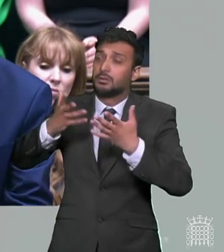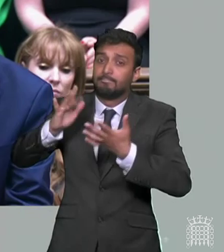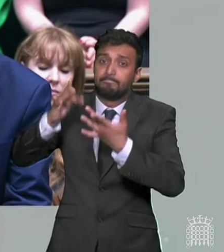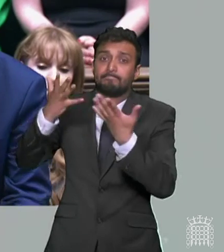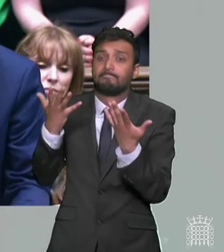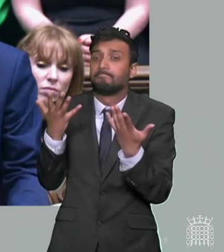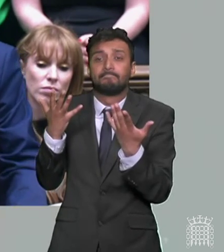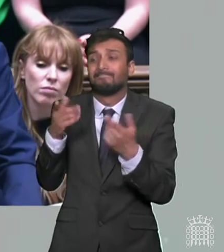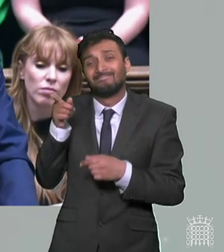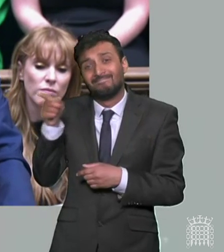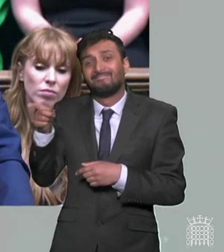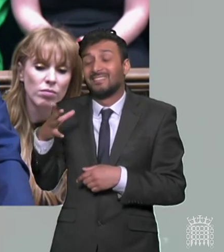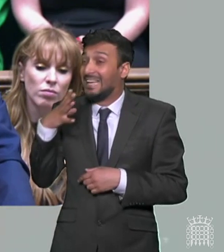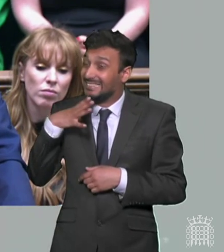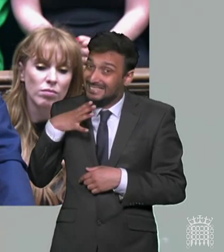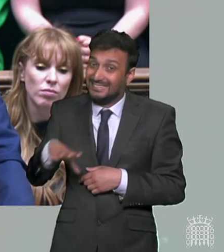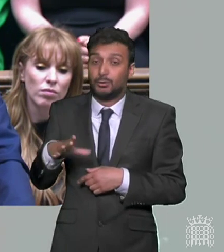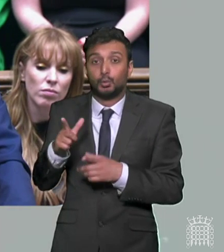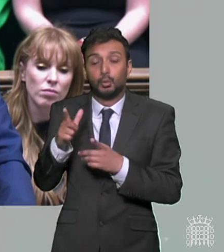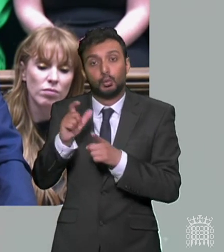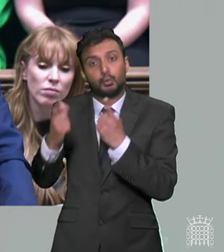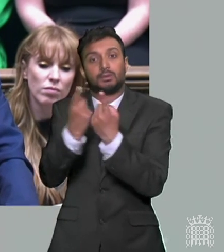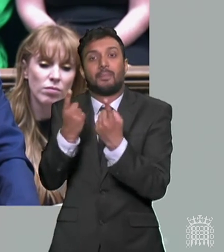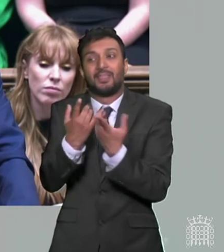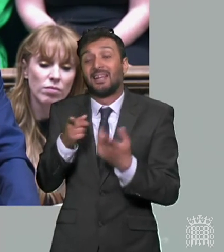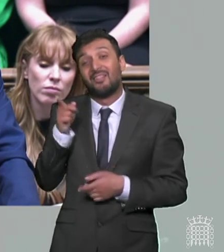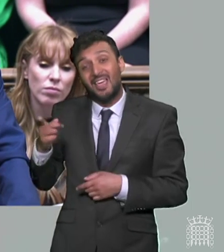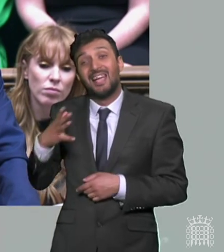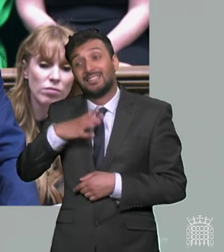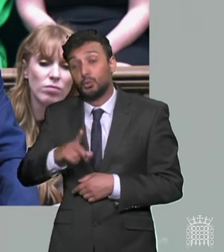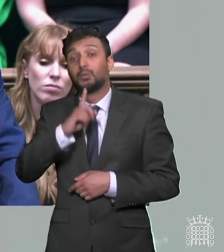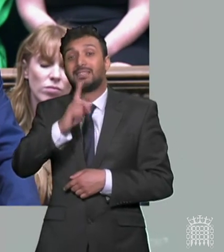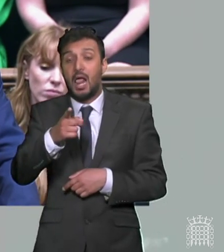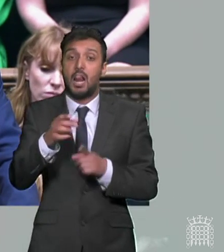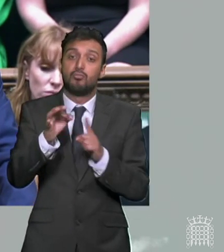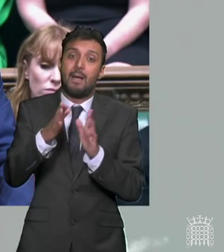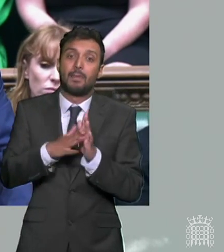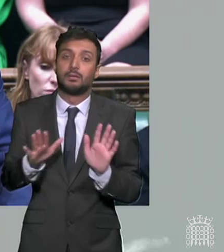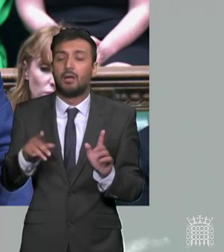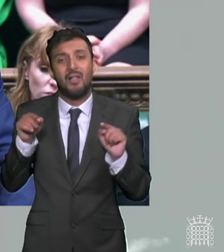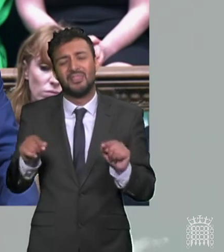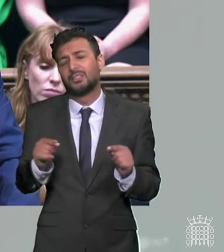They must tell the current inhabitant, their leader, that this has gone on too long.